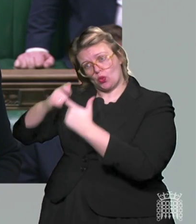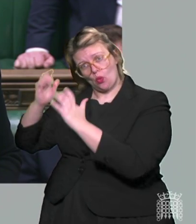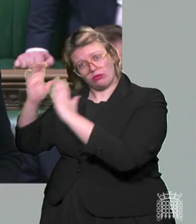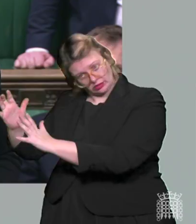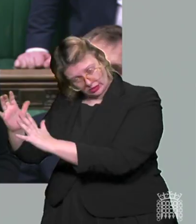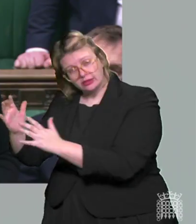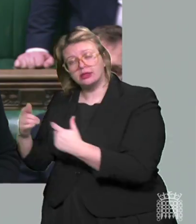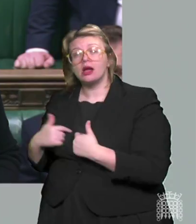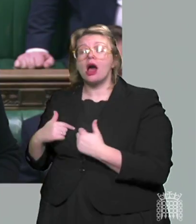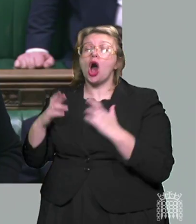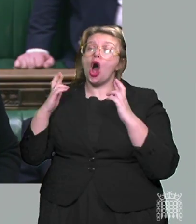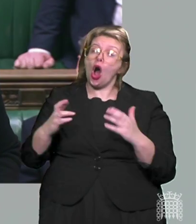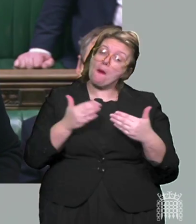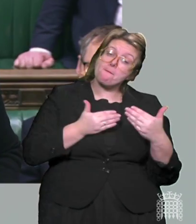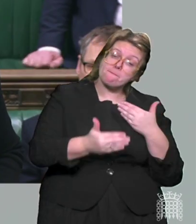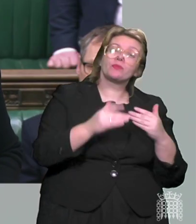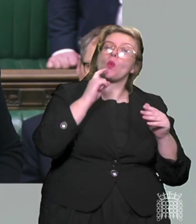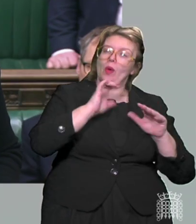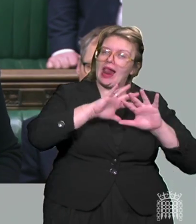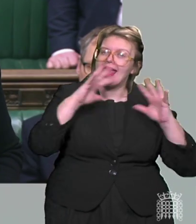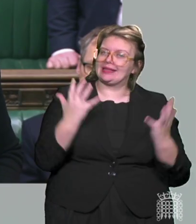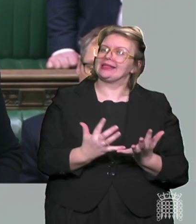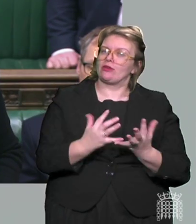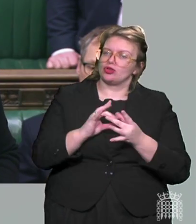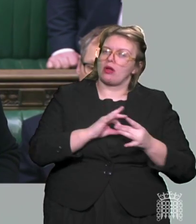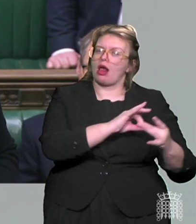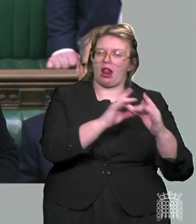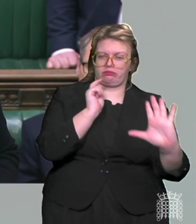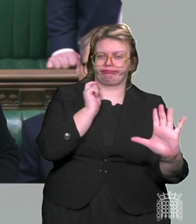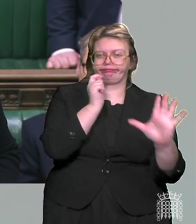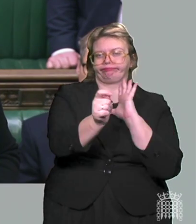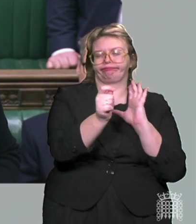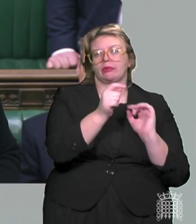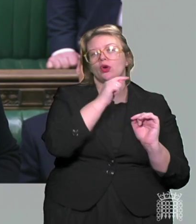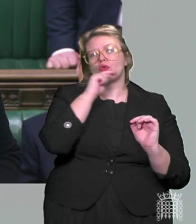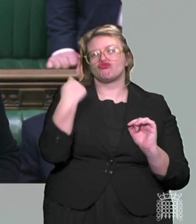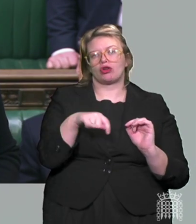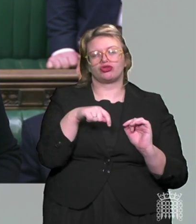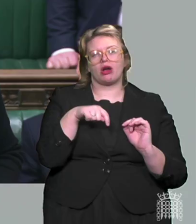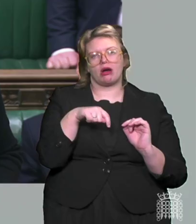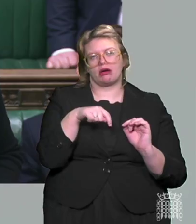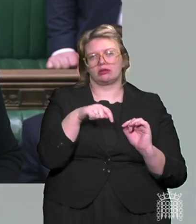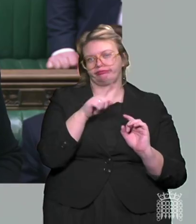I hope very much that there will be an international moment of accountability following this war.